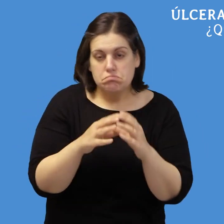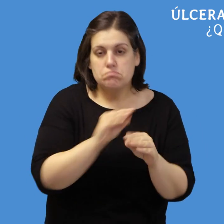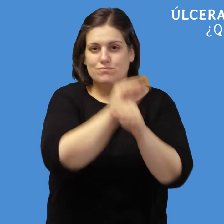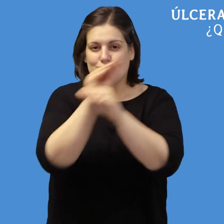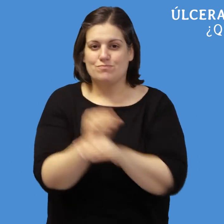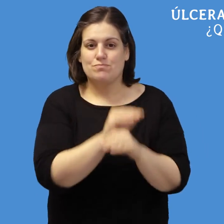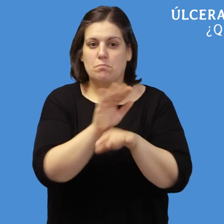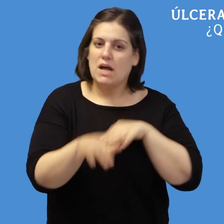cuidar